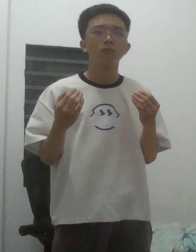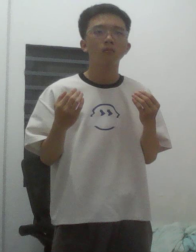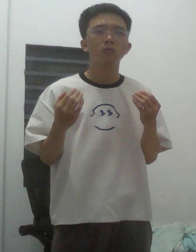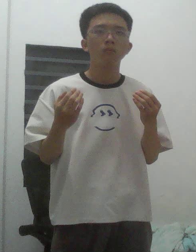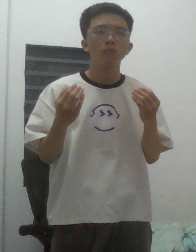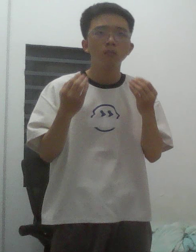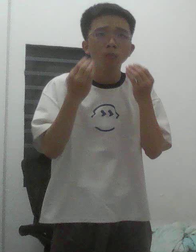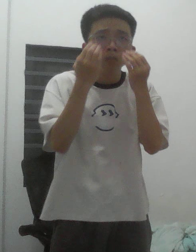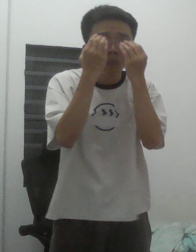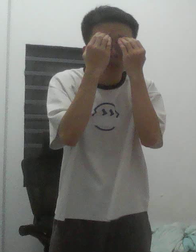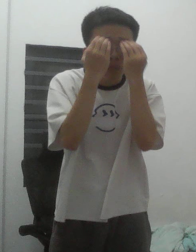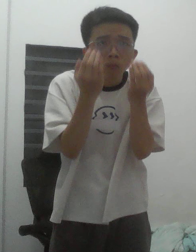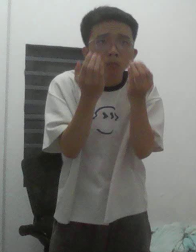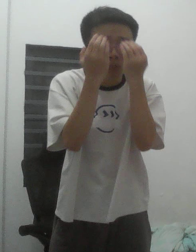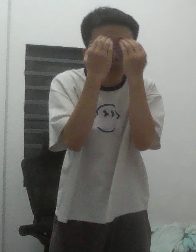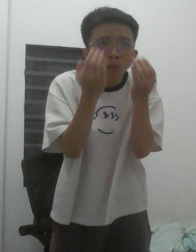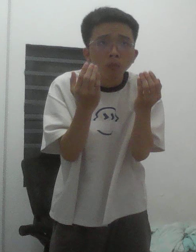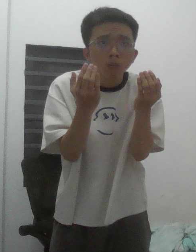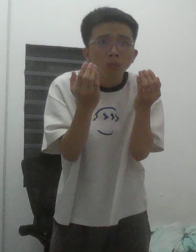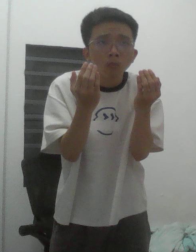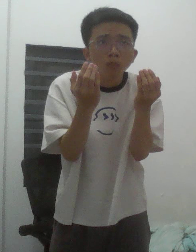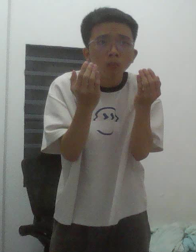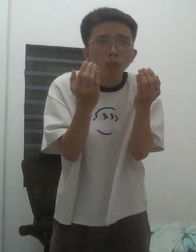ngac nhien